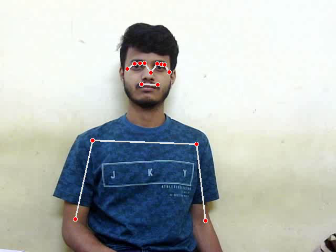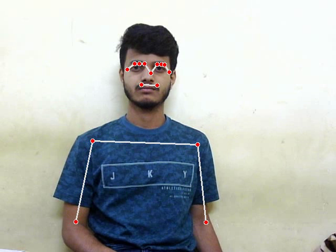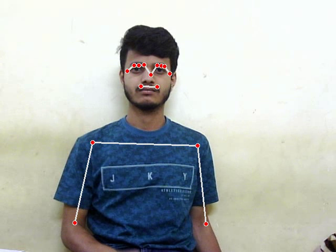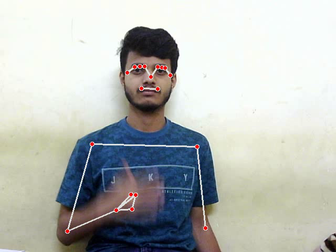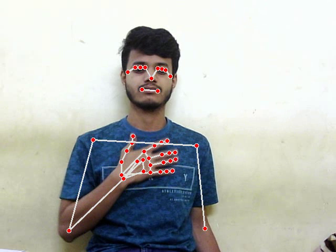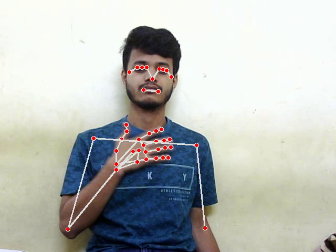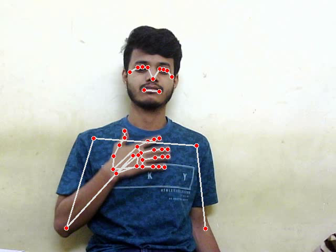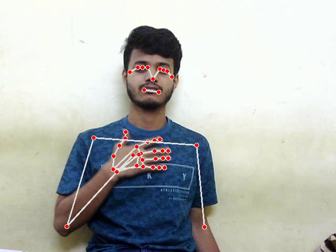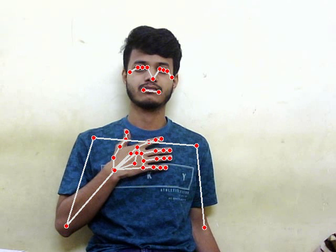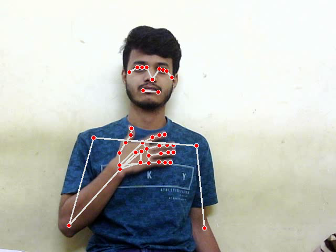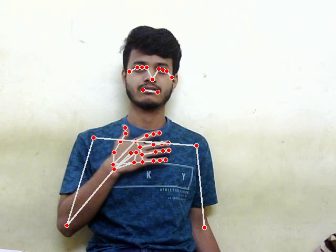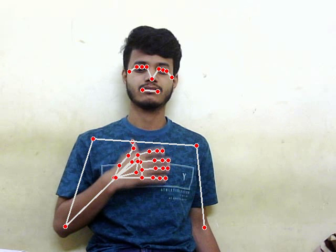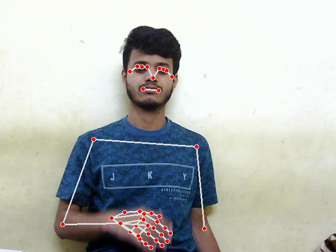please